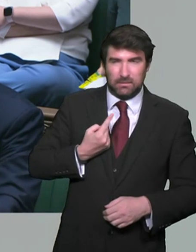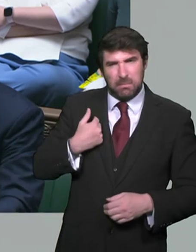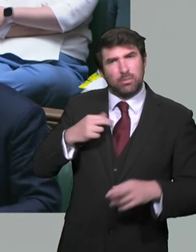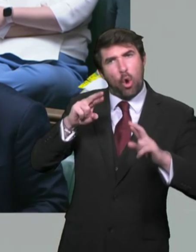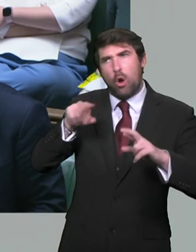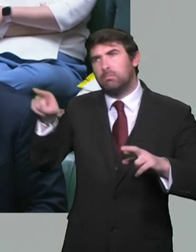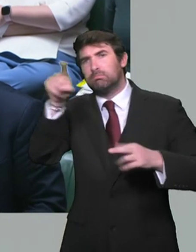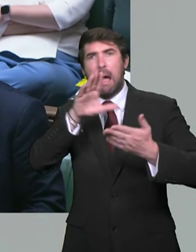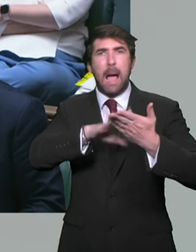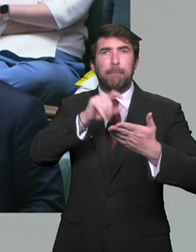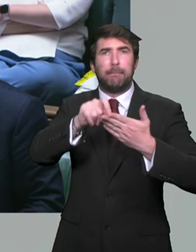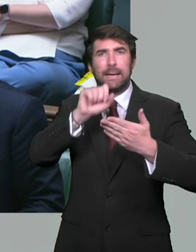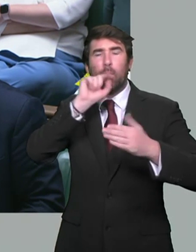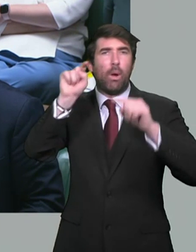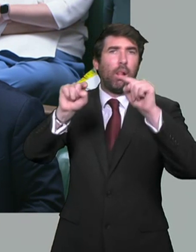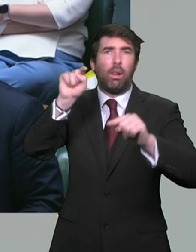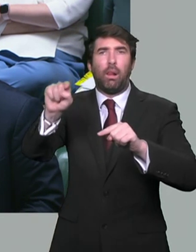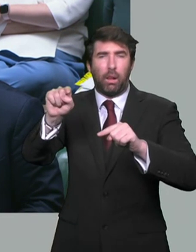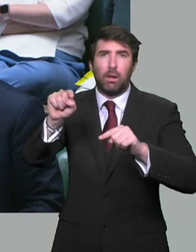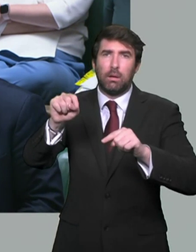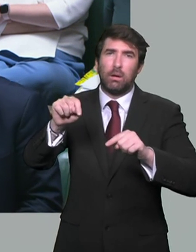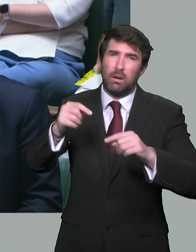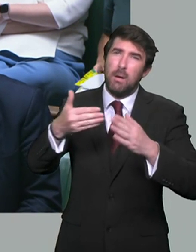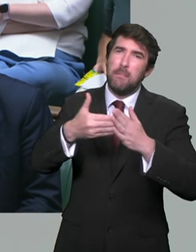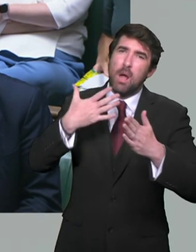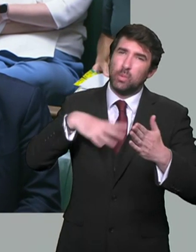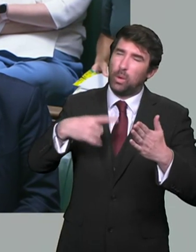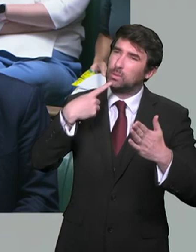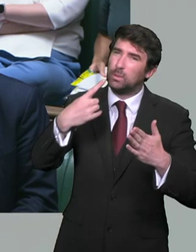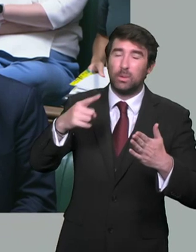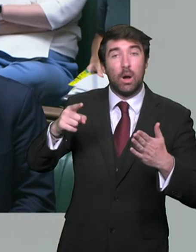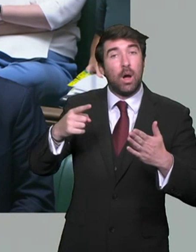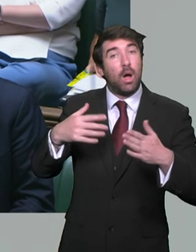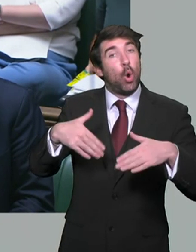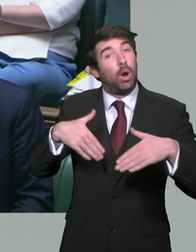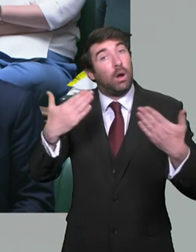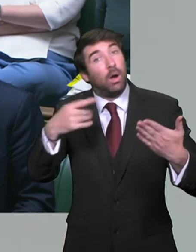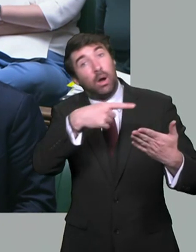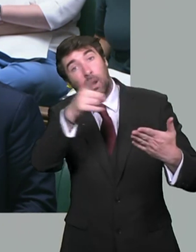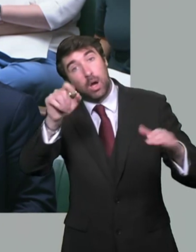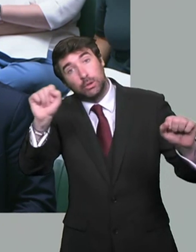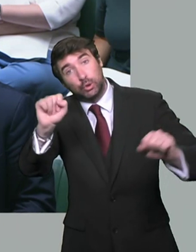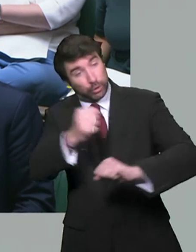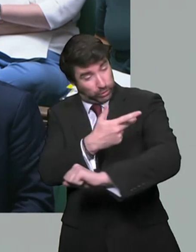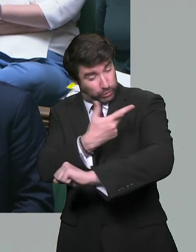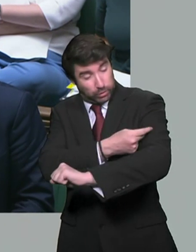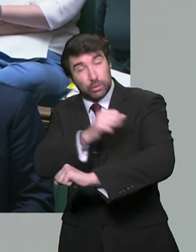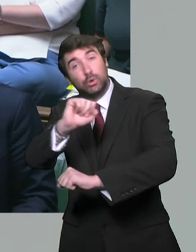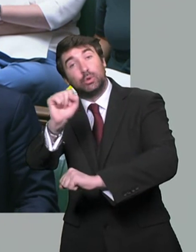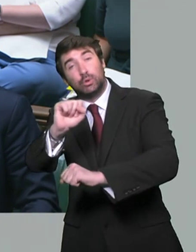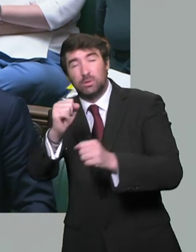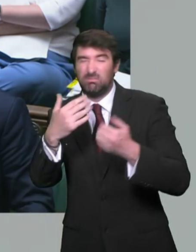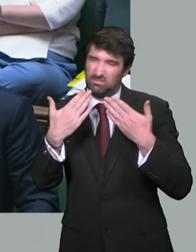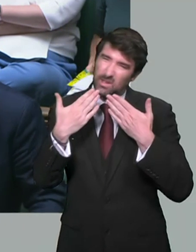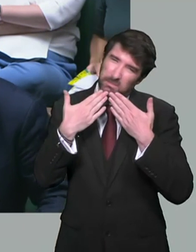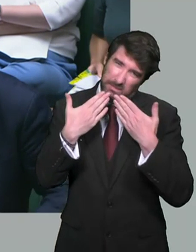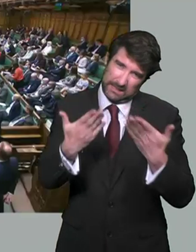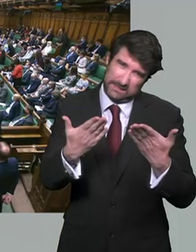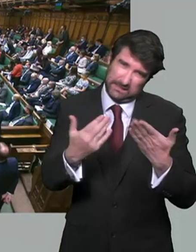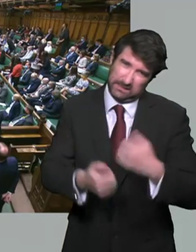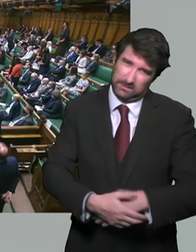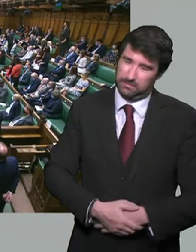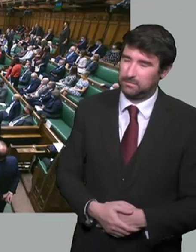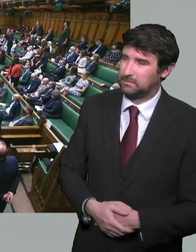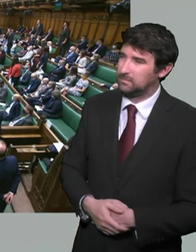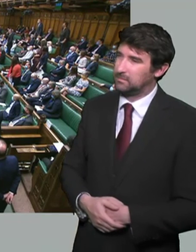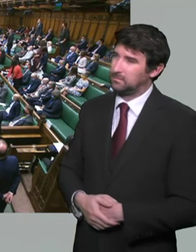May I also take this opportunity to urge everybody in the country who has not yet had a vaccination and who is eligible for one to get it as soon as they can?